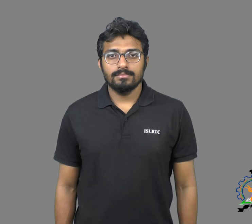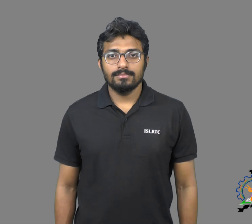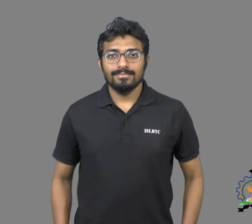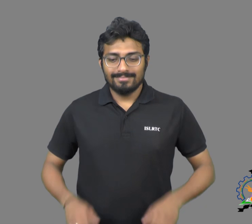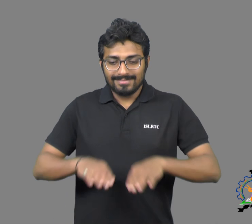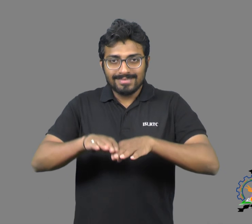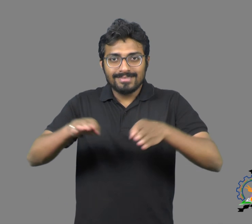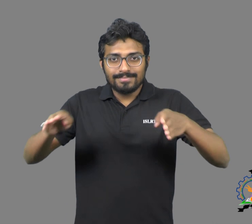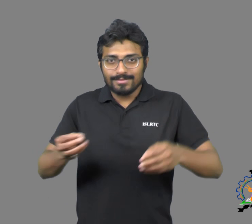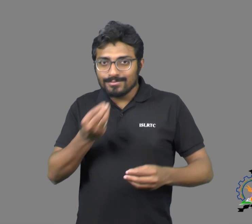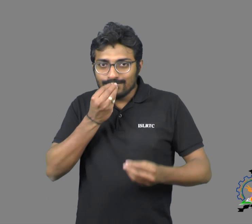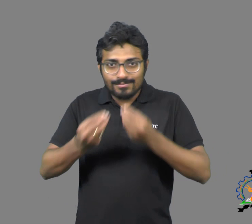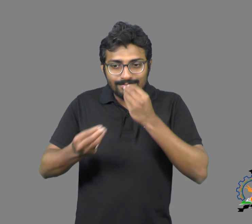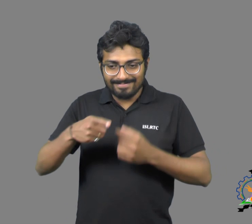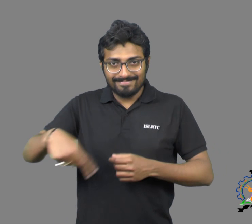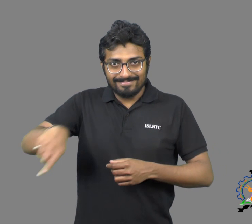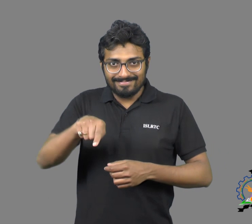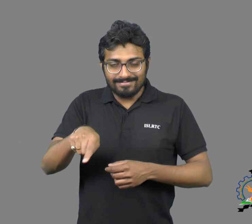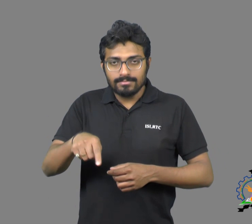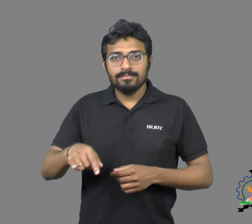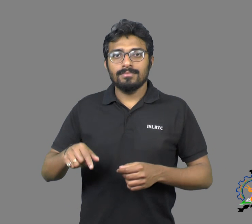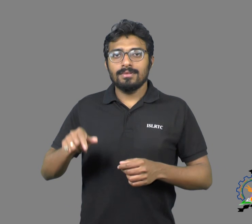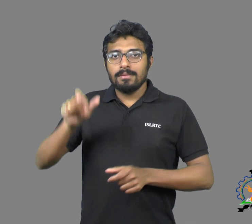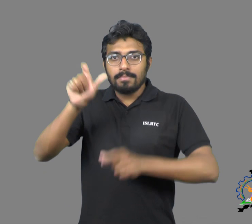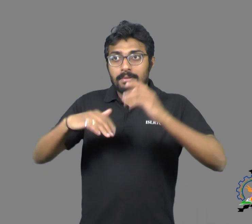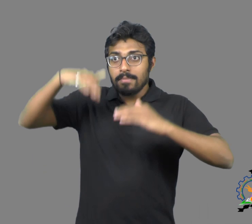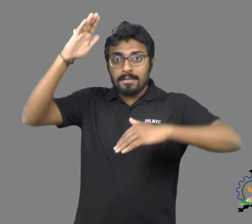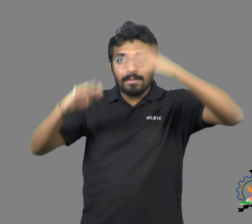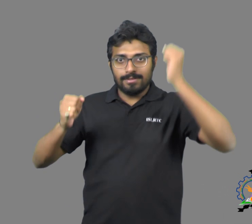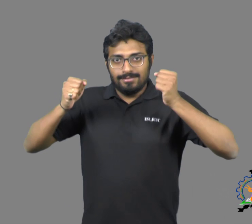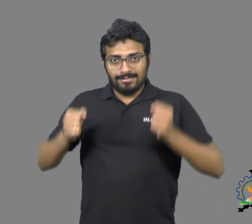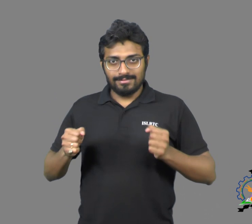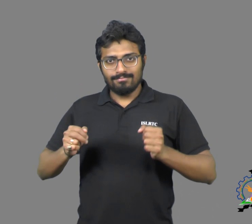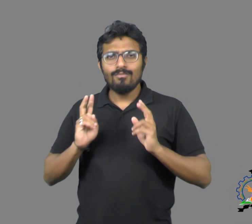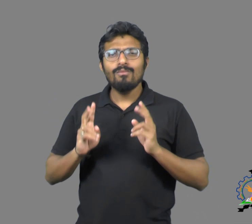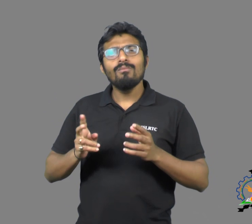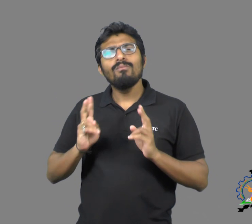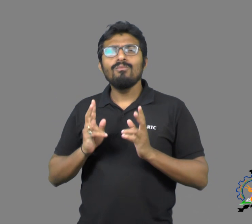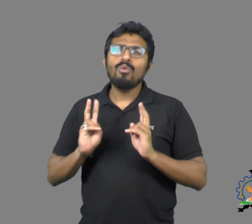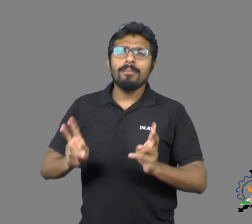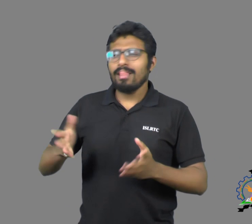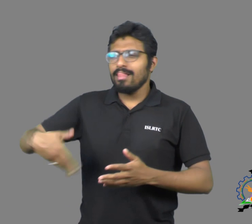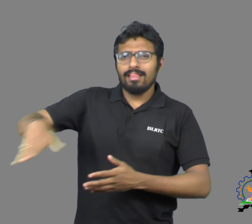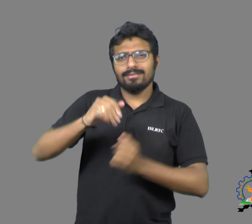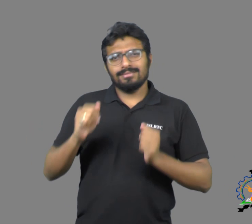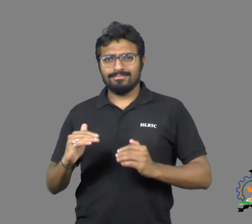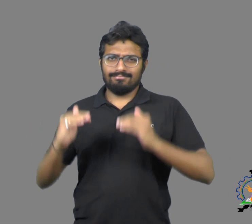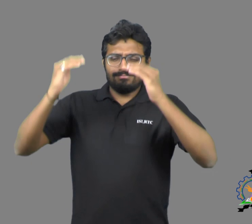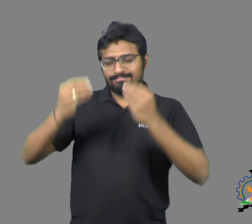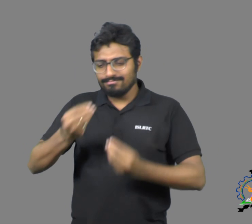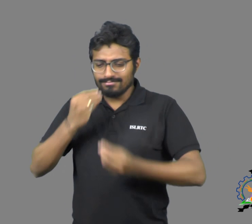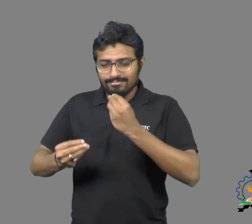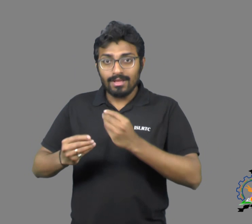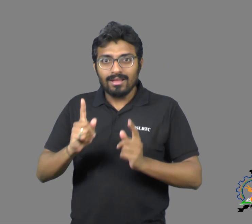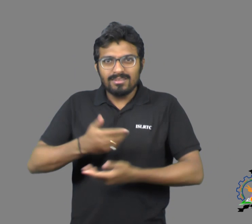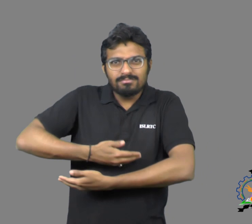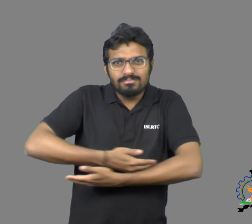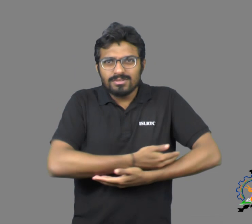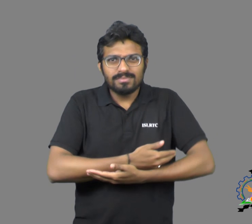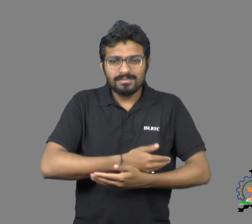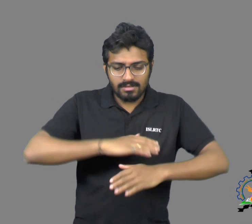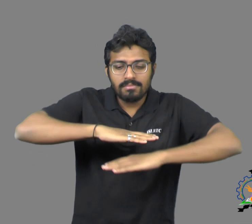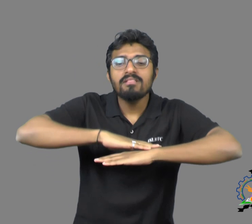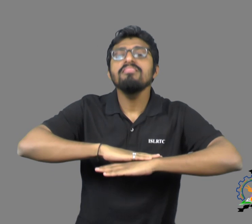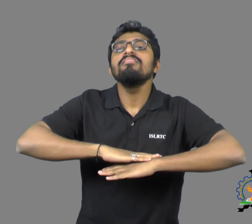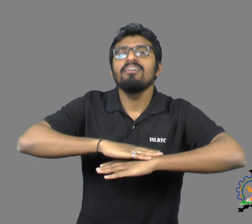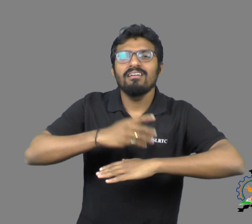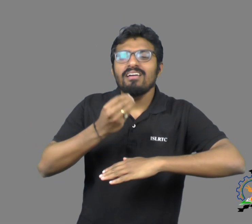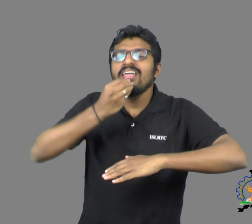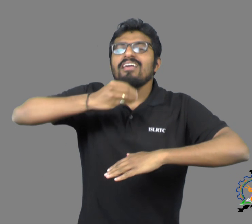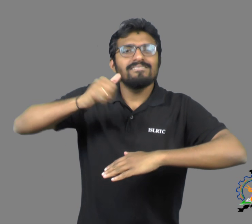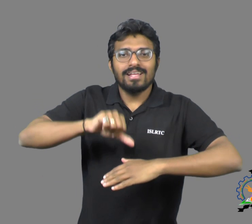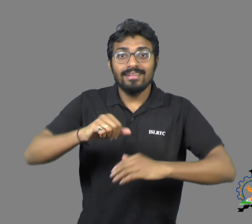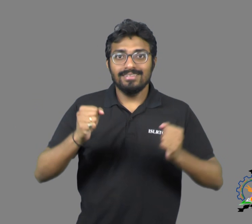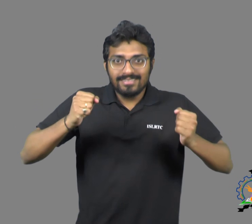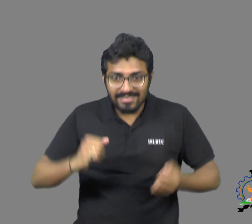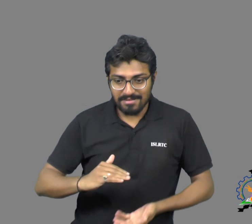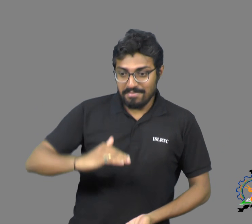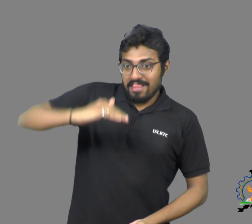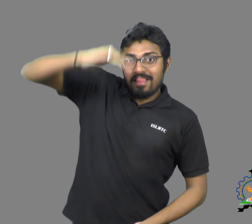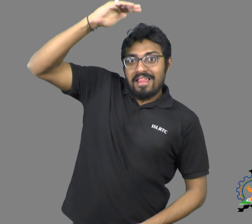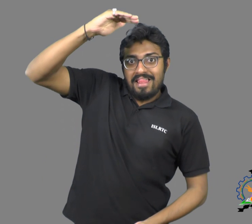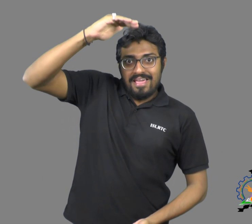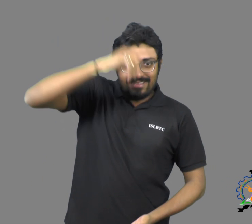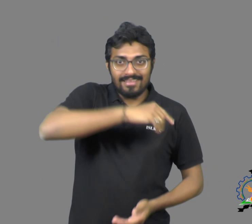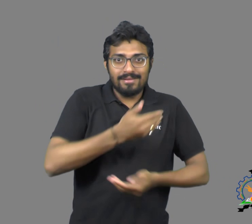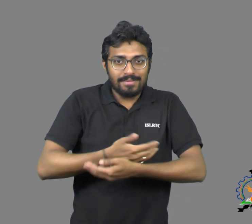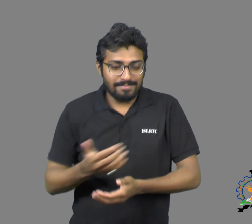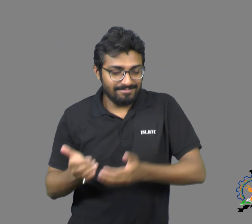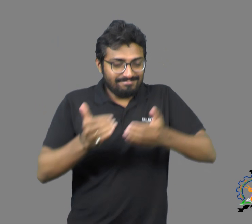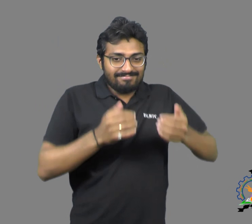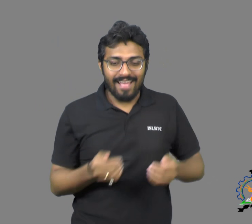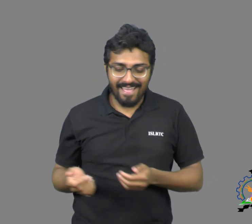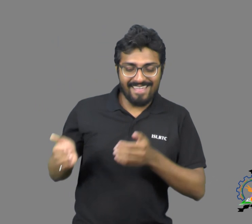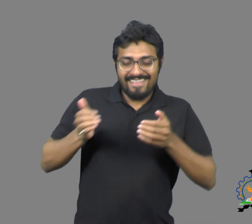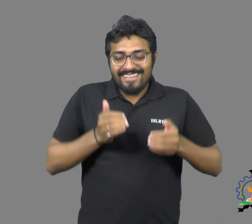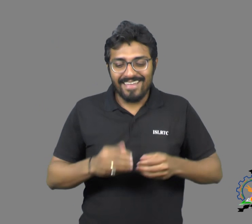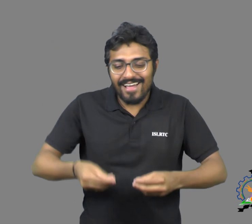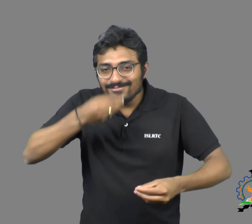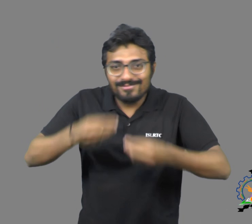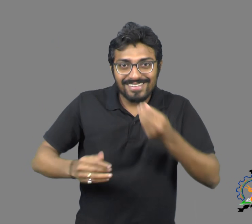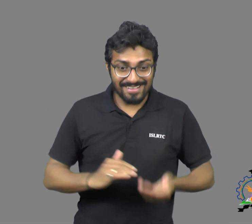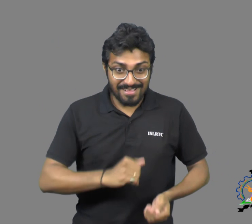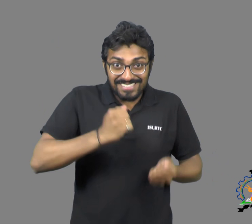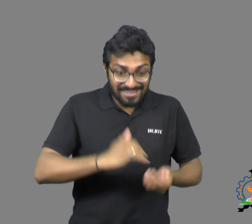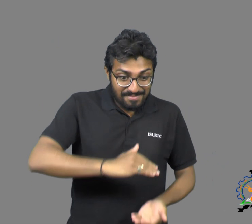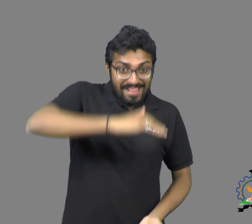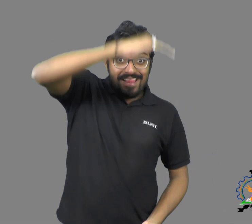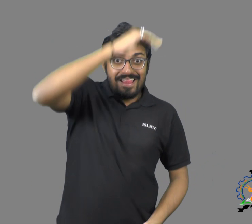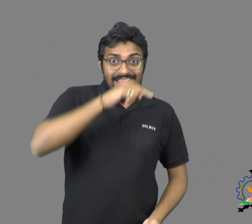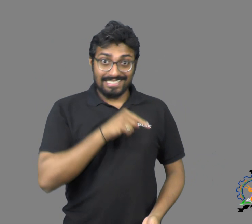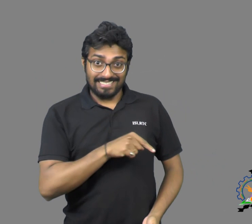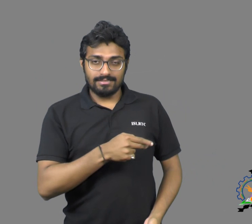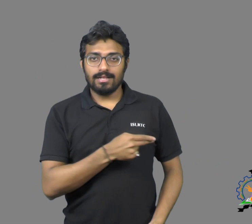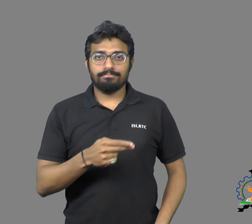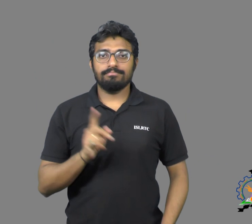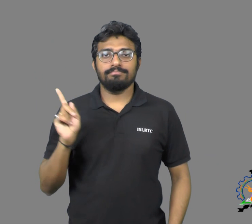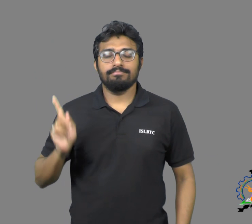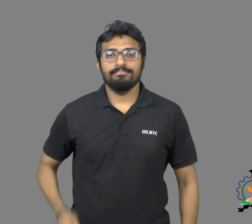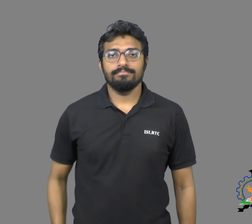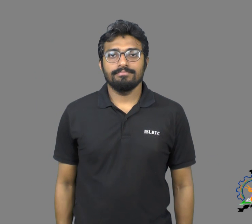High Chair